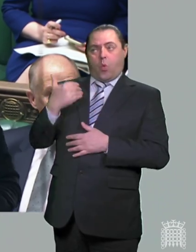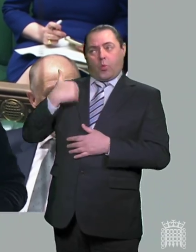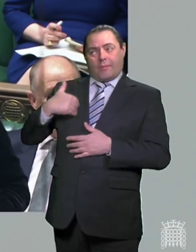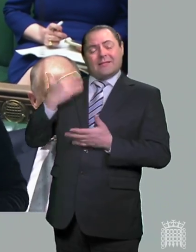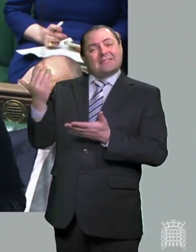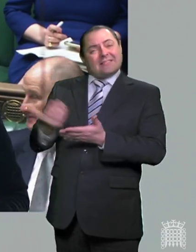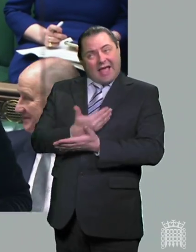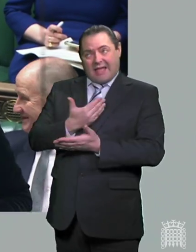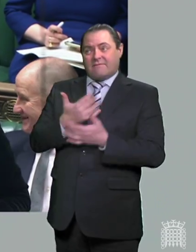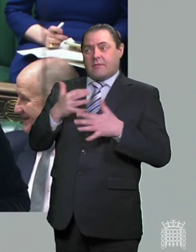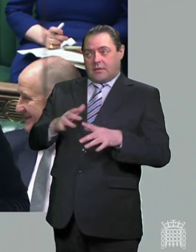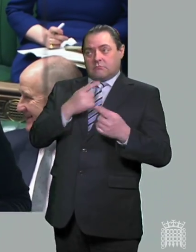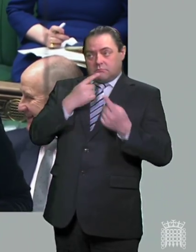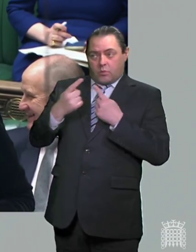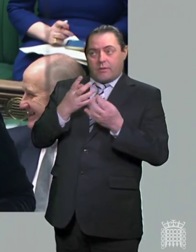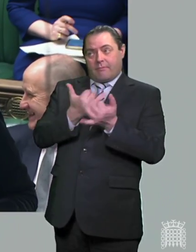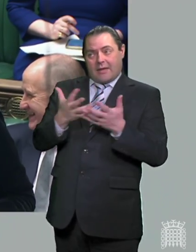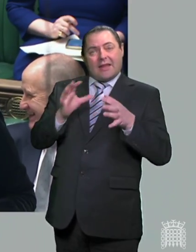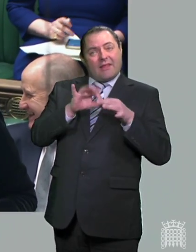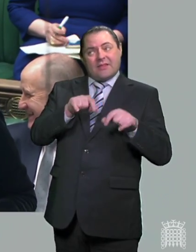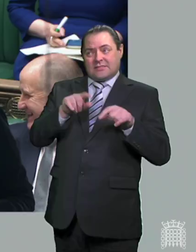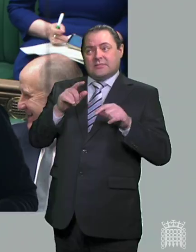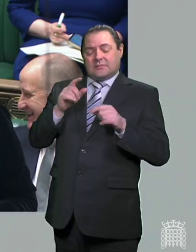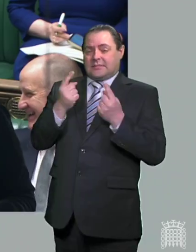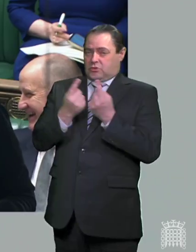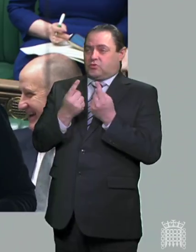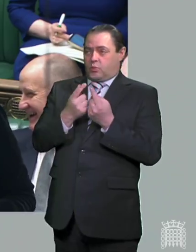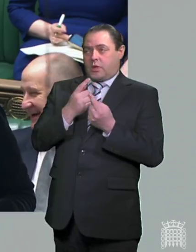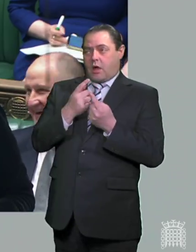I have spoken to several groups about this issue, which is being considered.